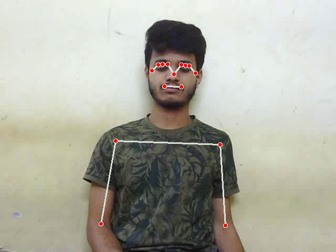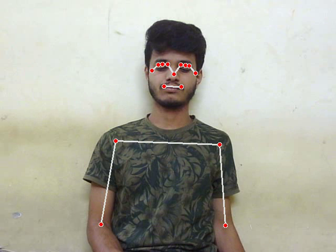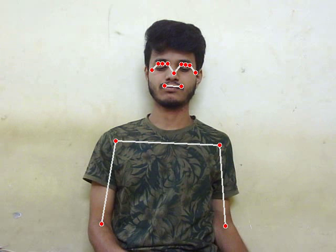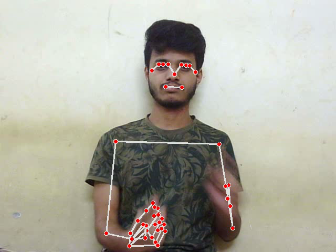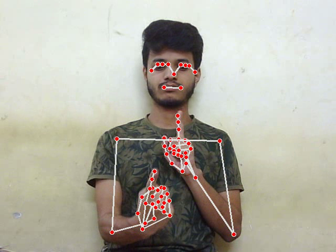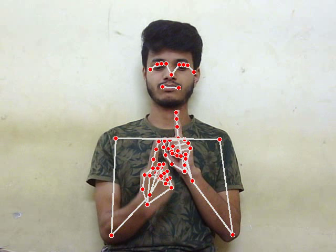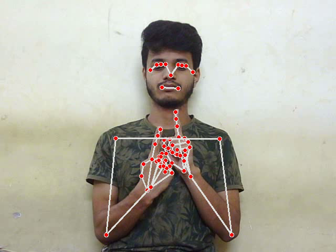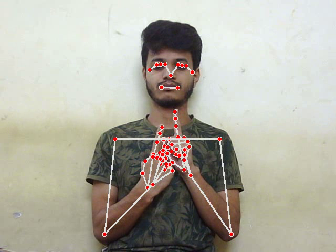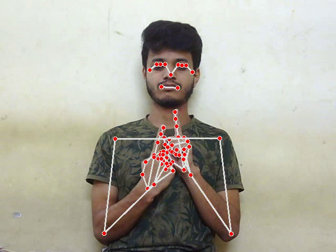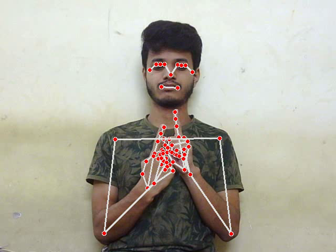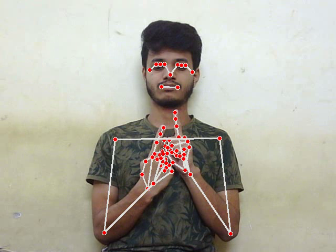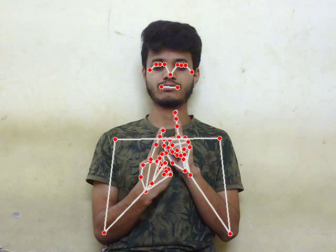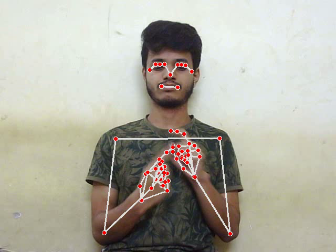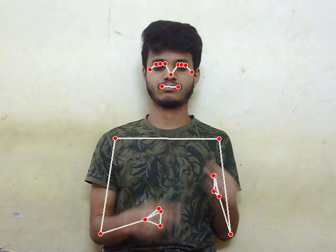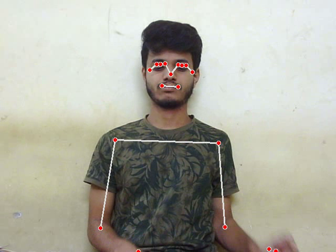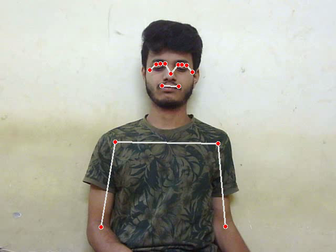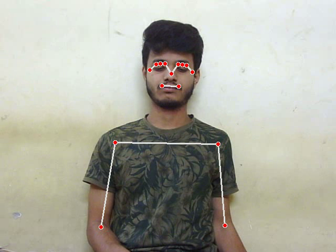meet